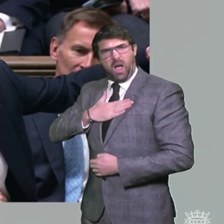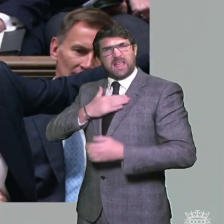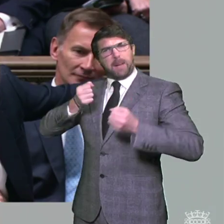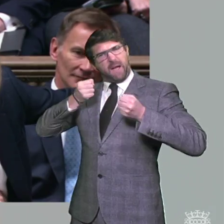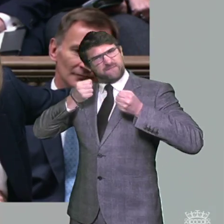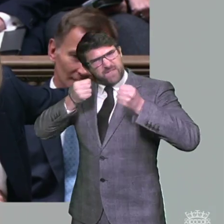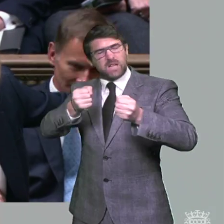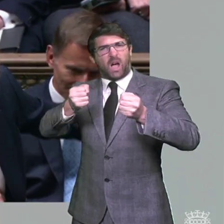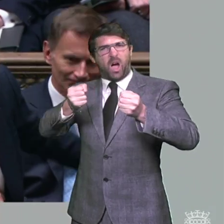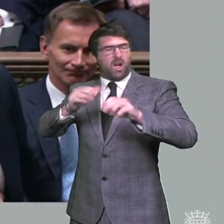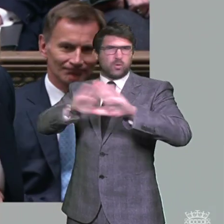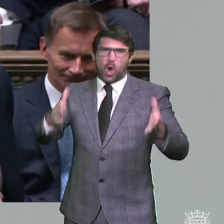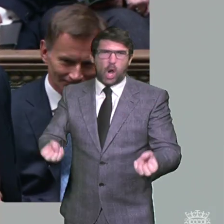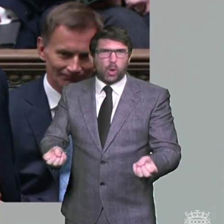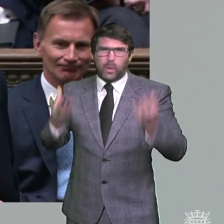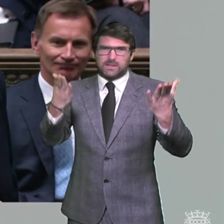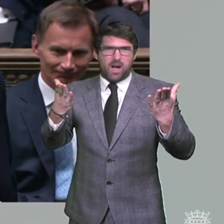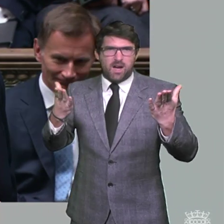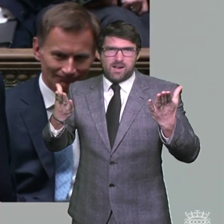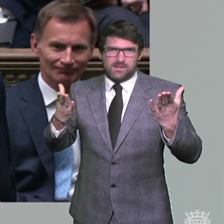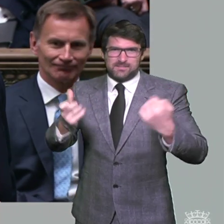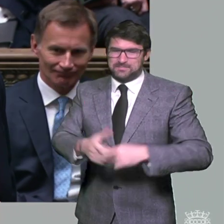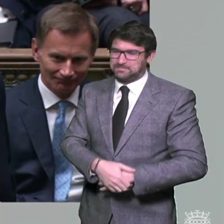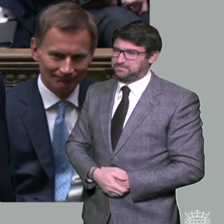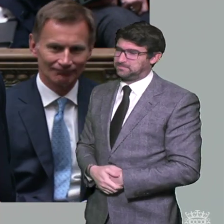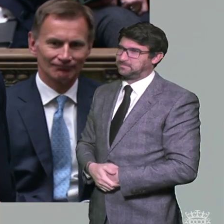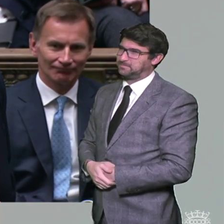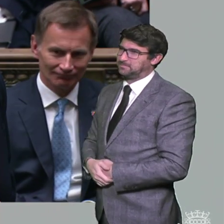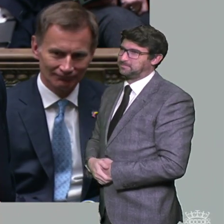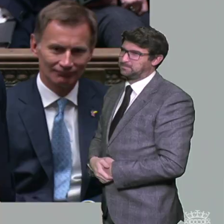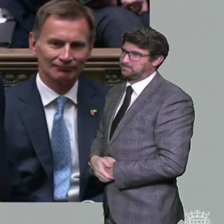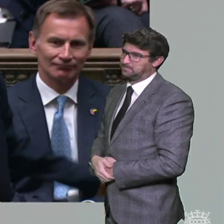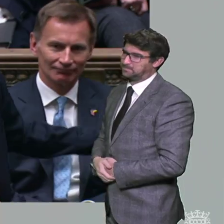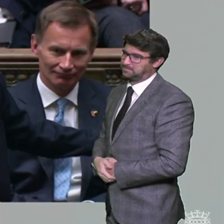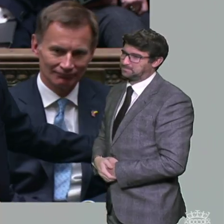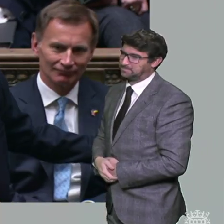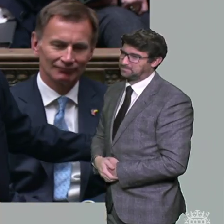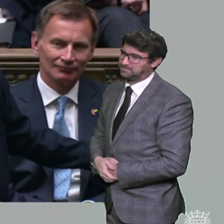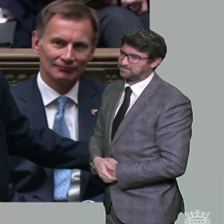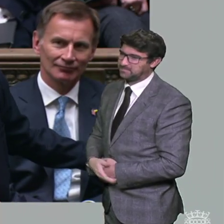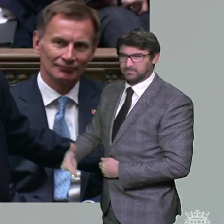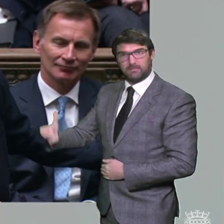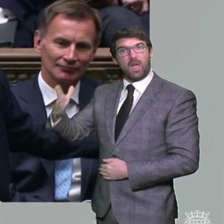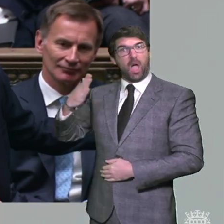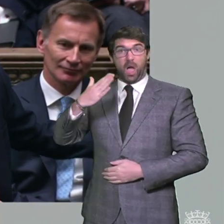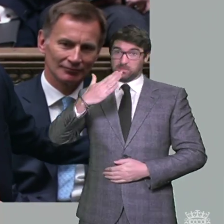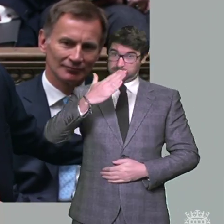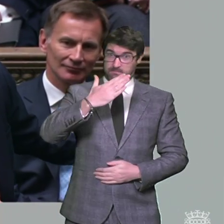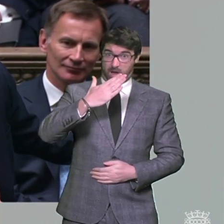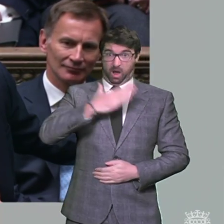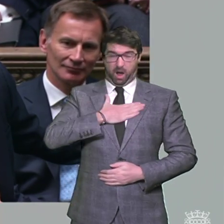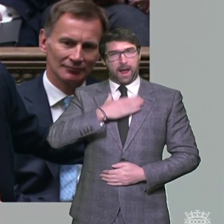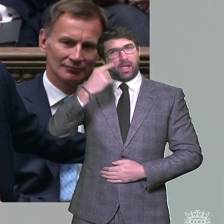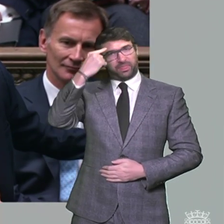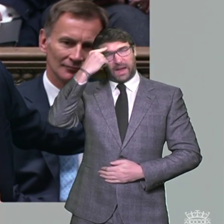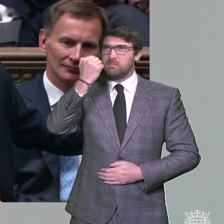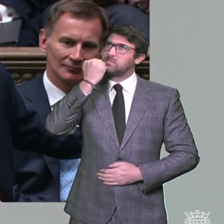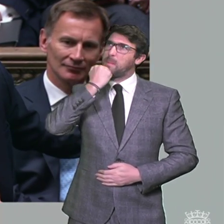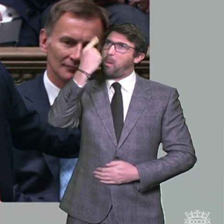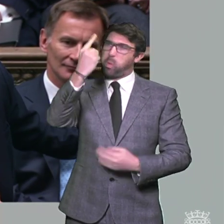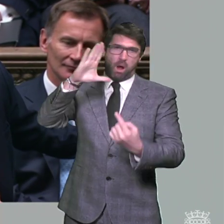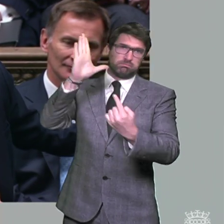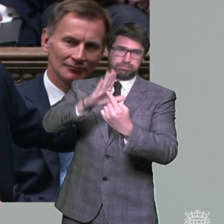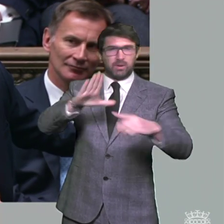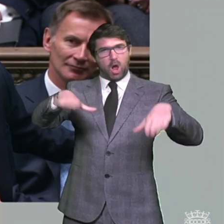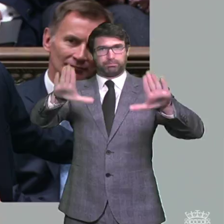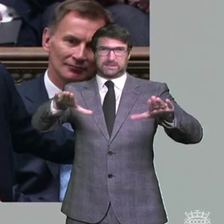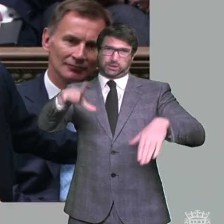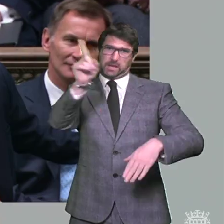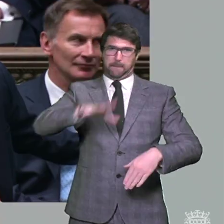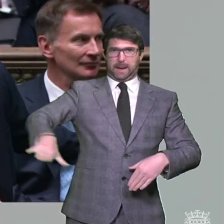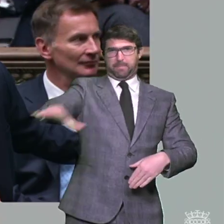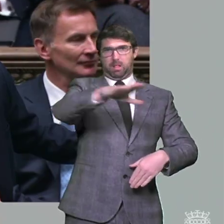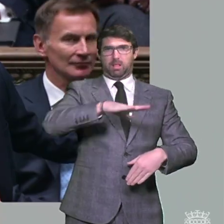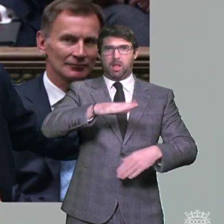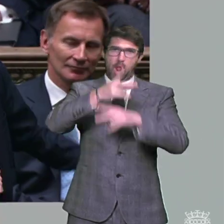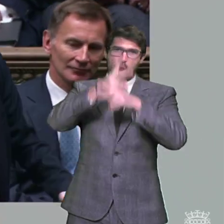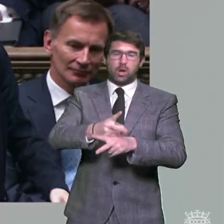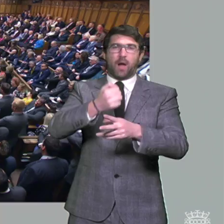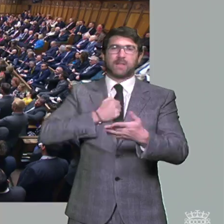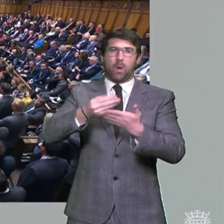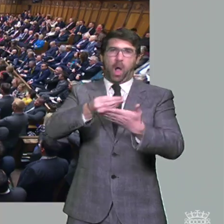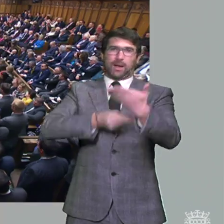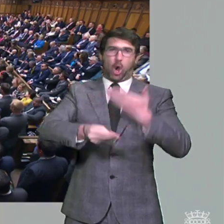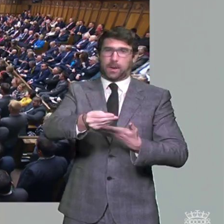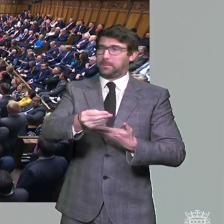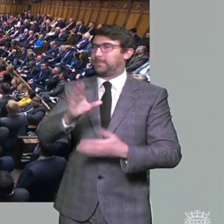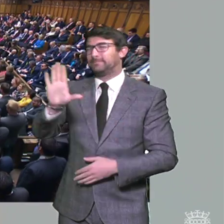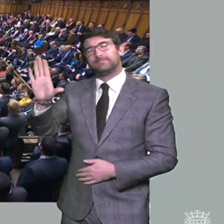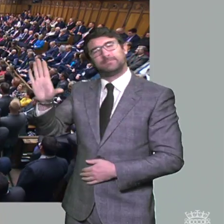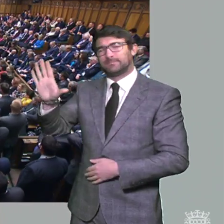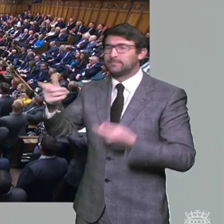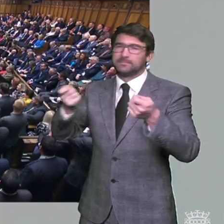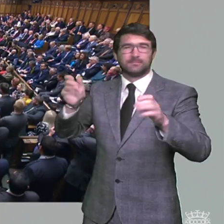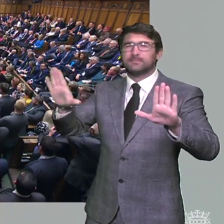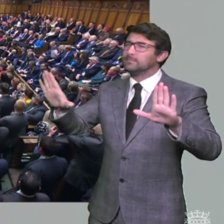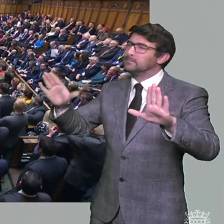I have acted in the national interest to make sure that we have economic stability—